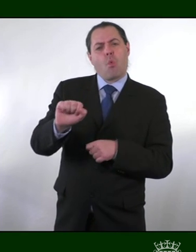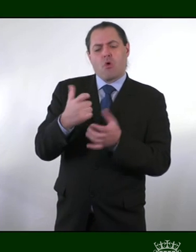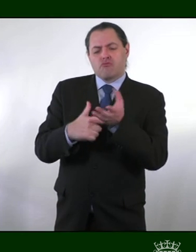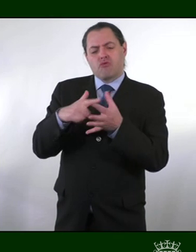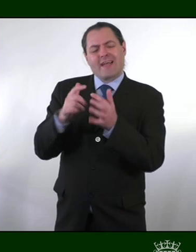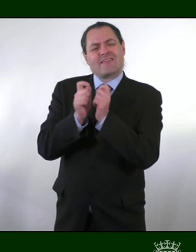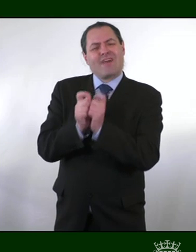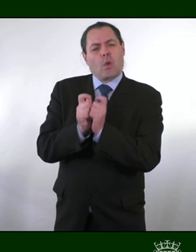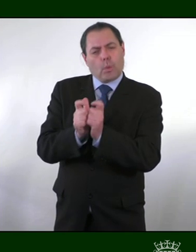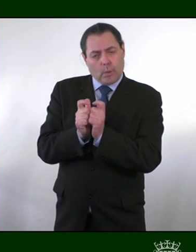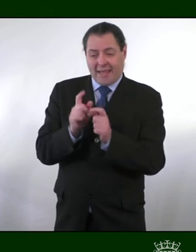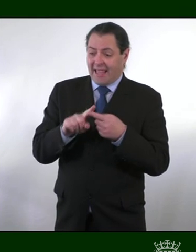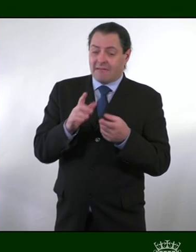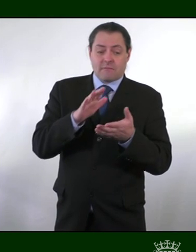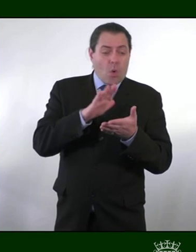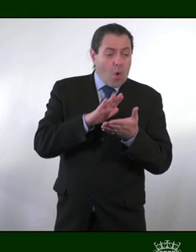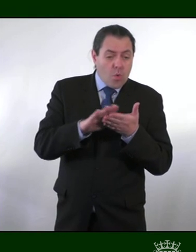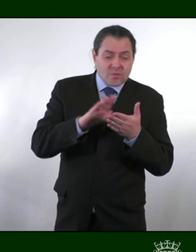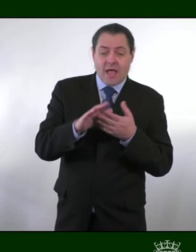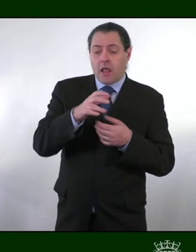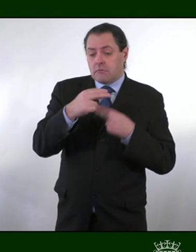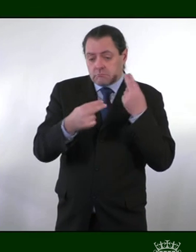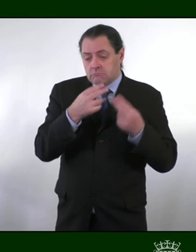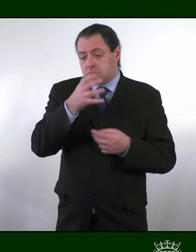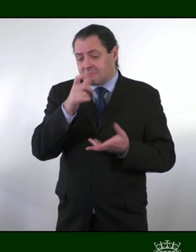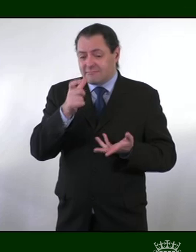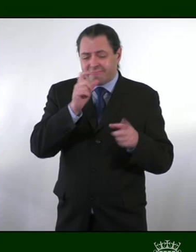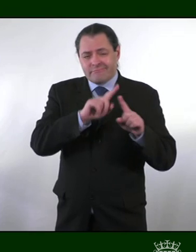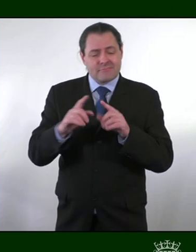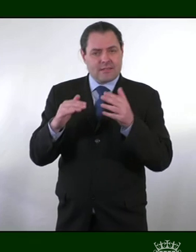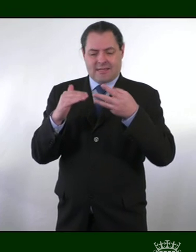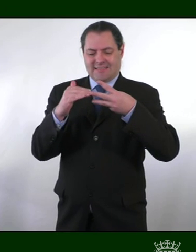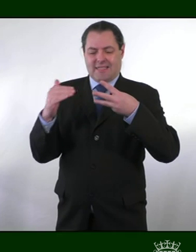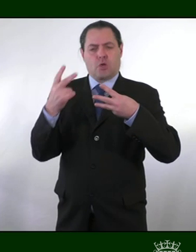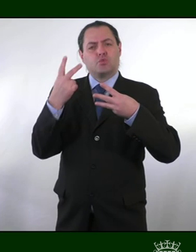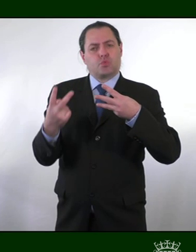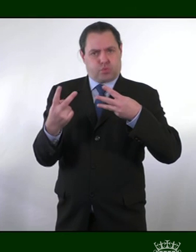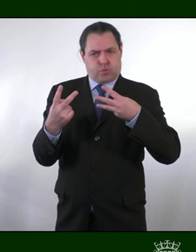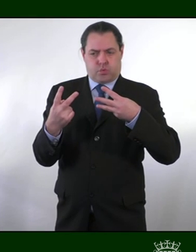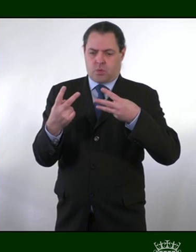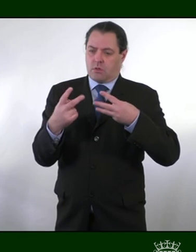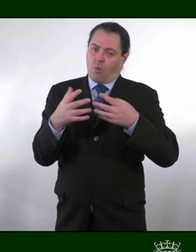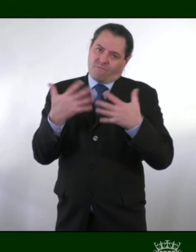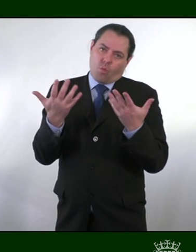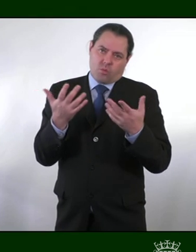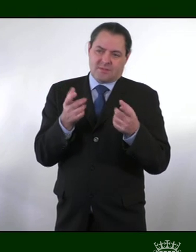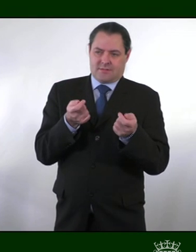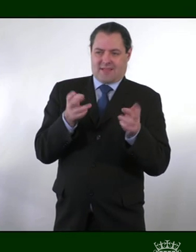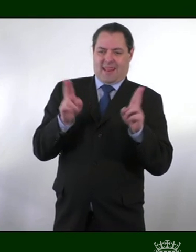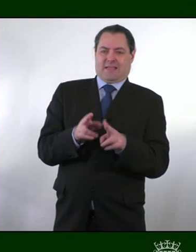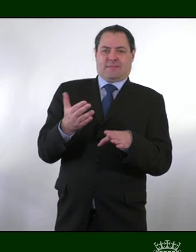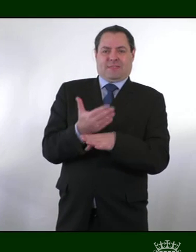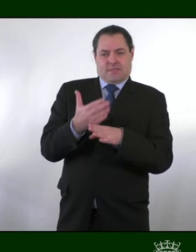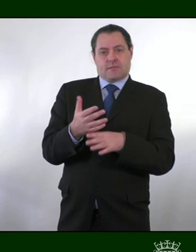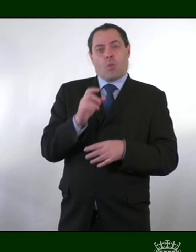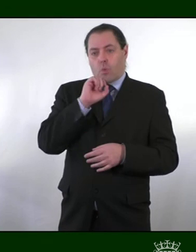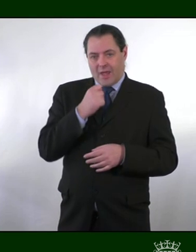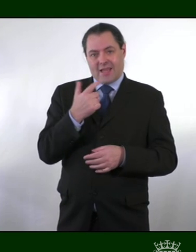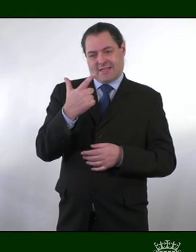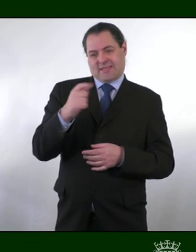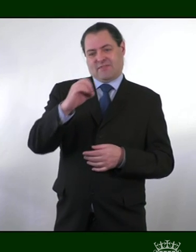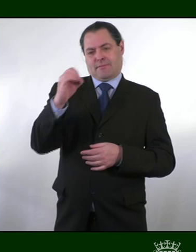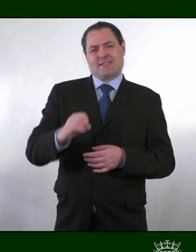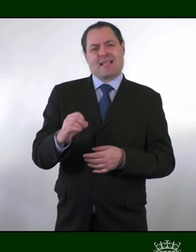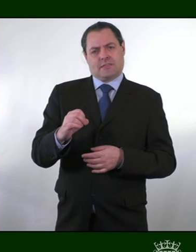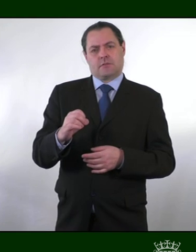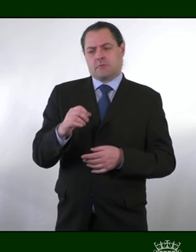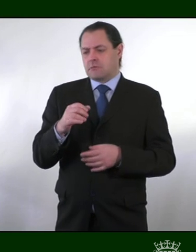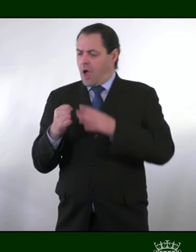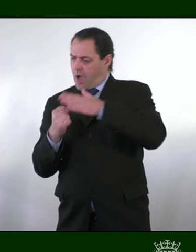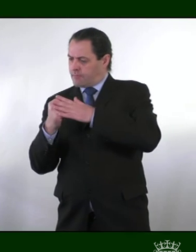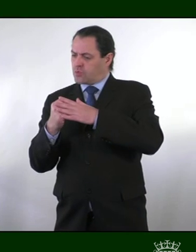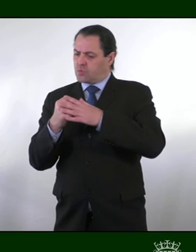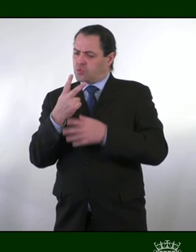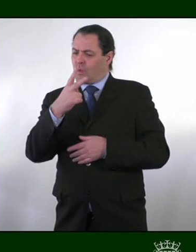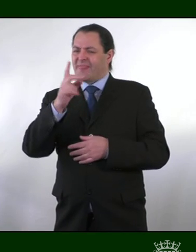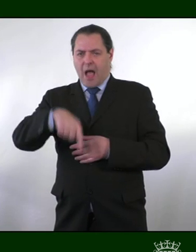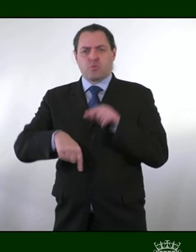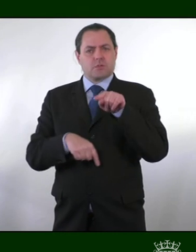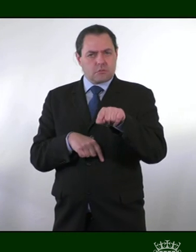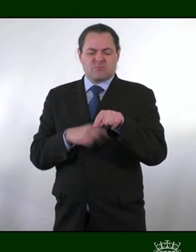If you are a hospitality, leisure or accommodation business in a tier 2 area, where obviously the restrictions have an impact on your ability, you will receive a grant of 70% of that value up to £2,100.